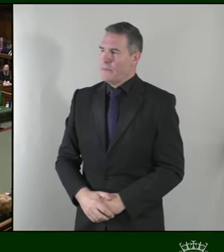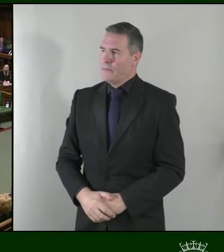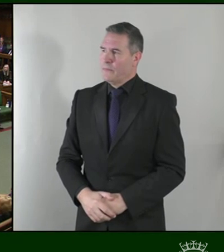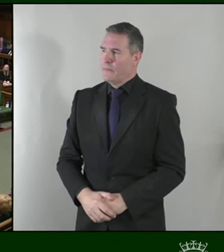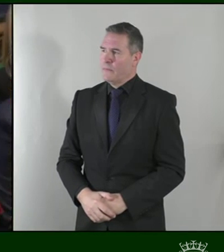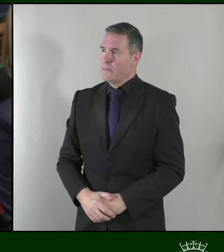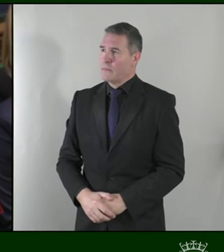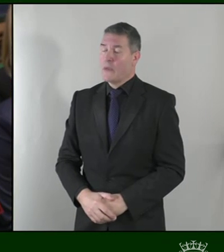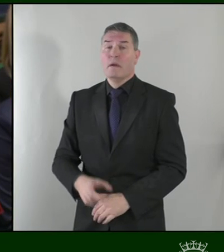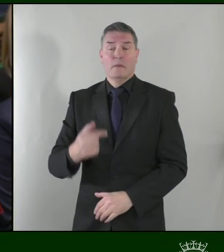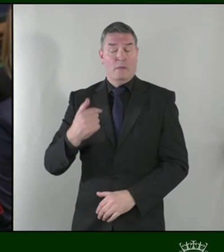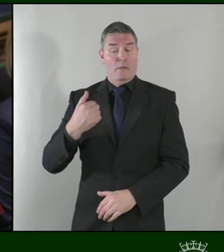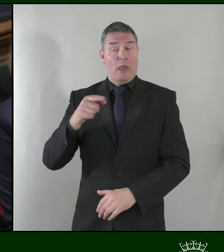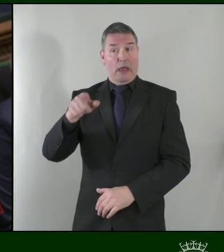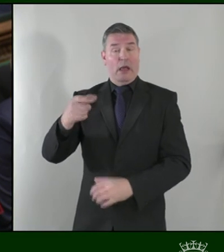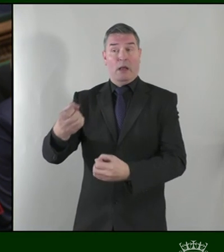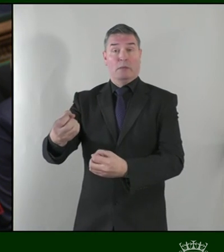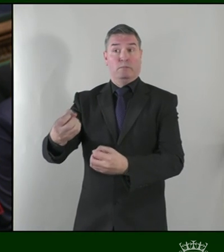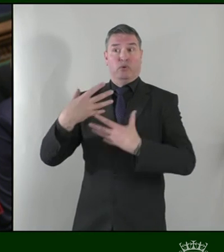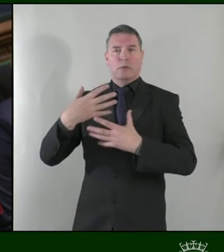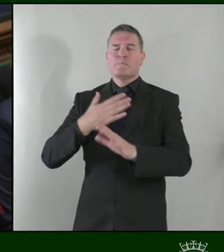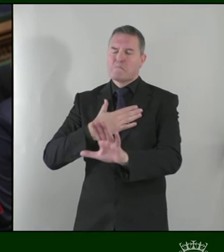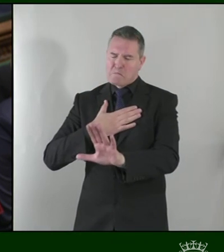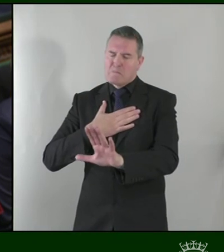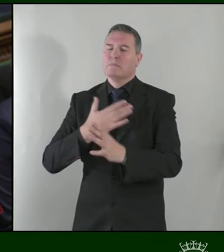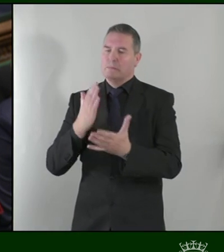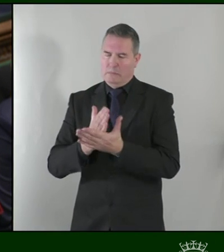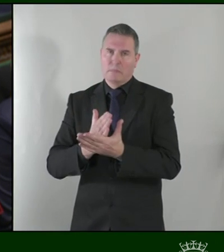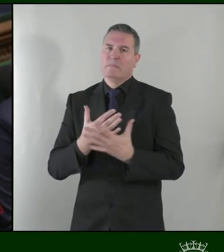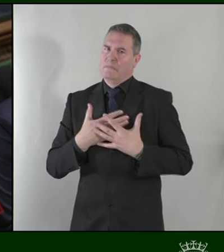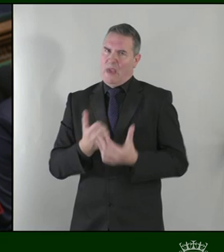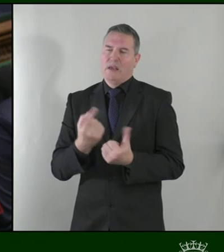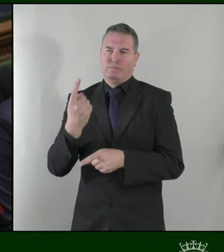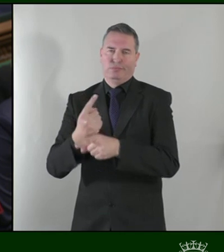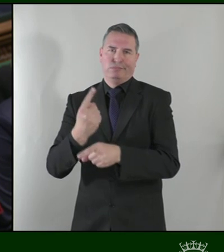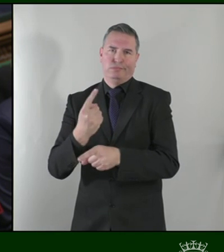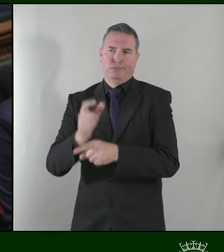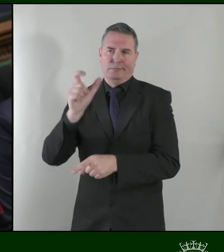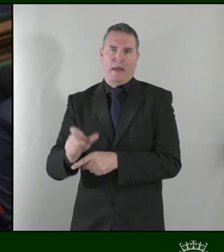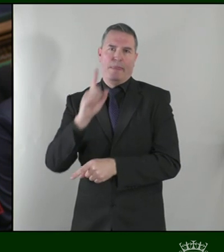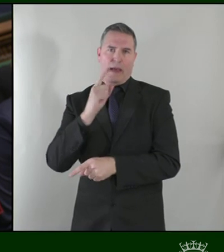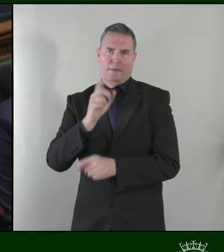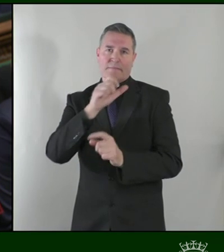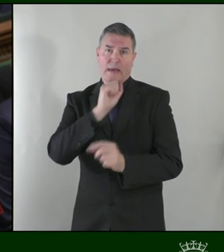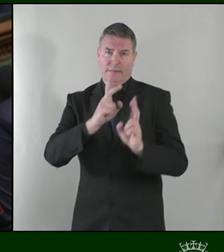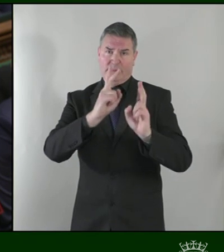I hear the honourable Gentleman, and I think that the whole House will have heard the passion with which he spoke about that injustice.